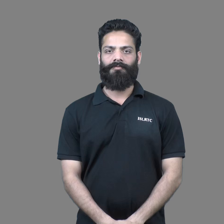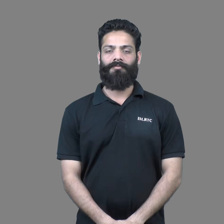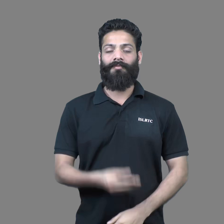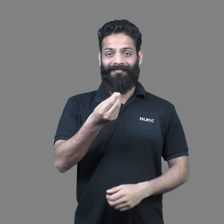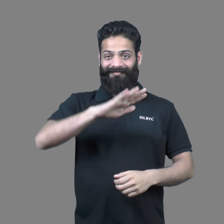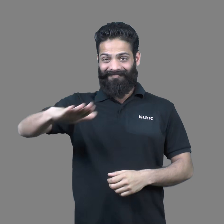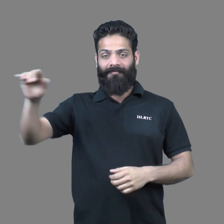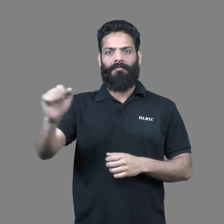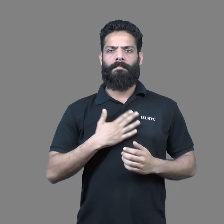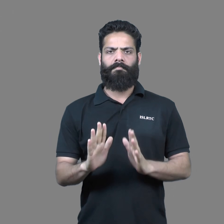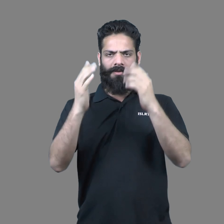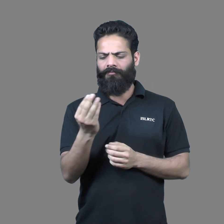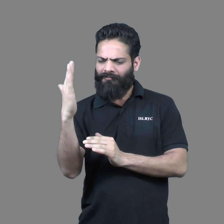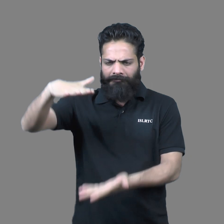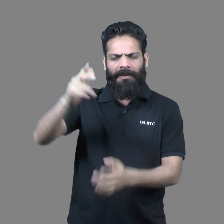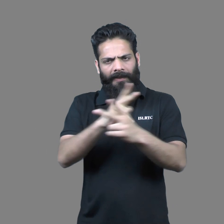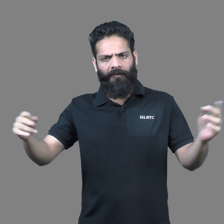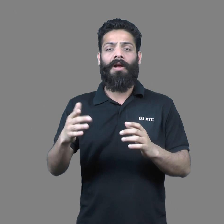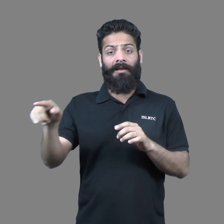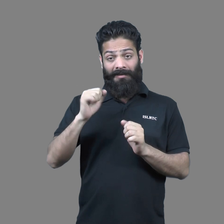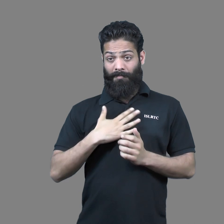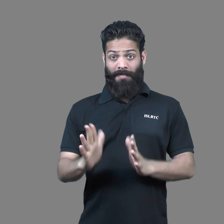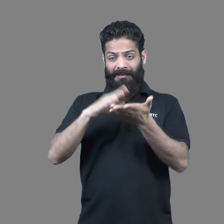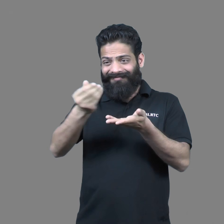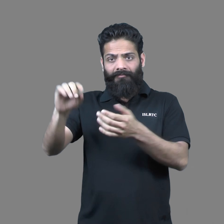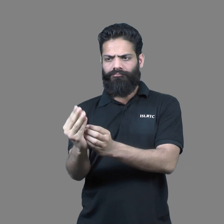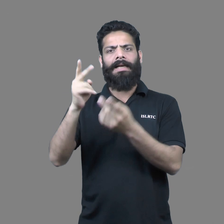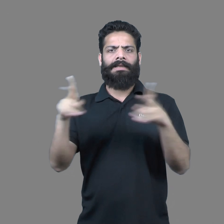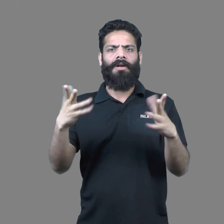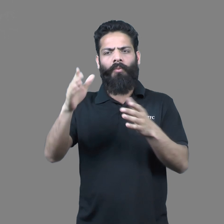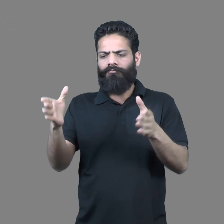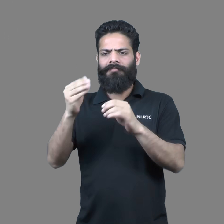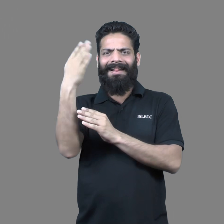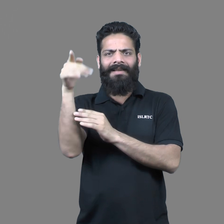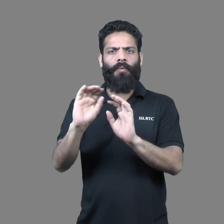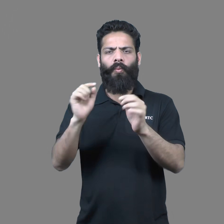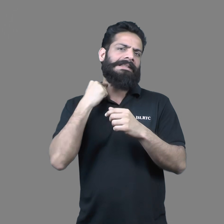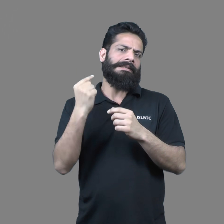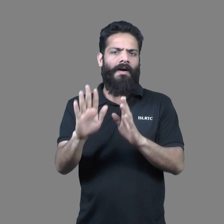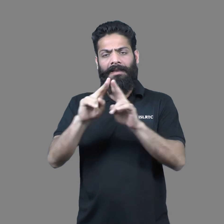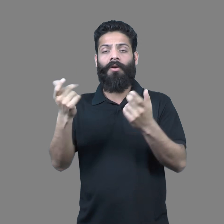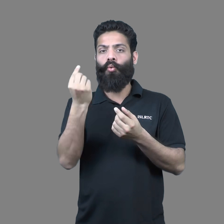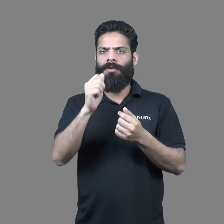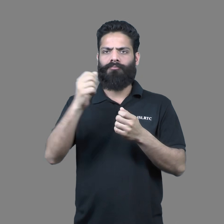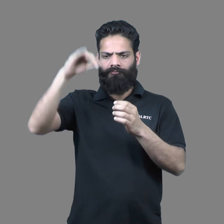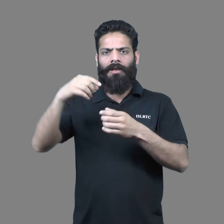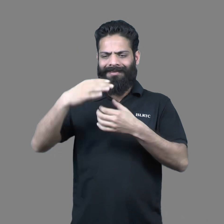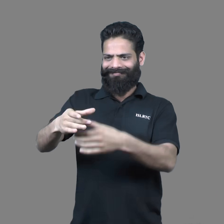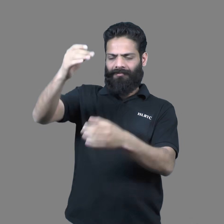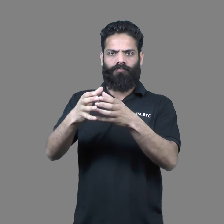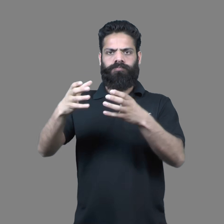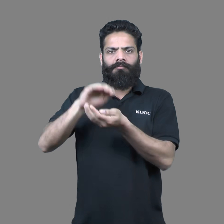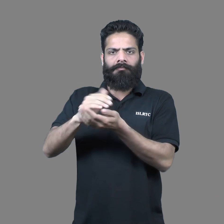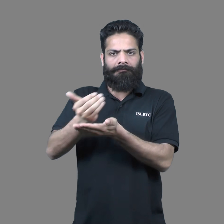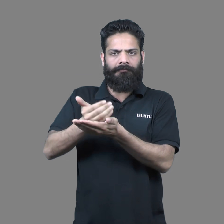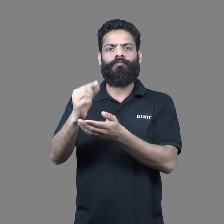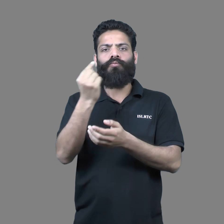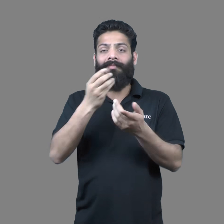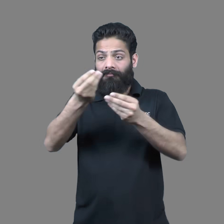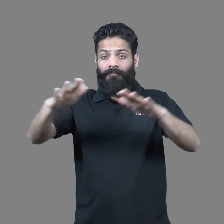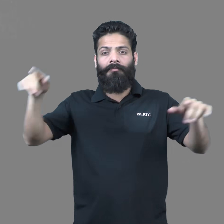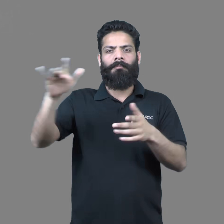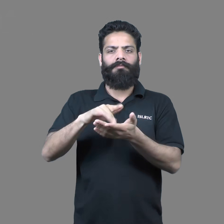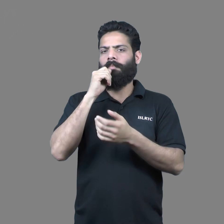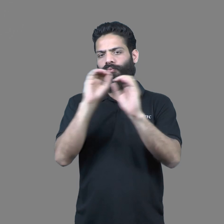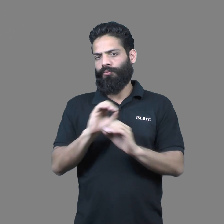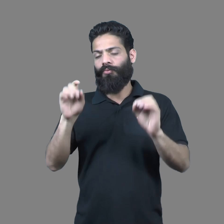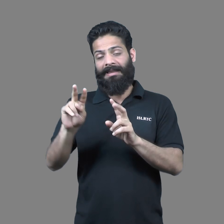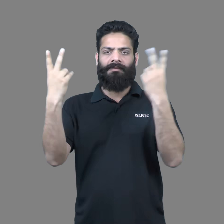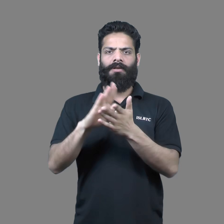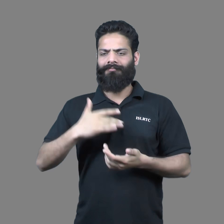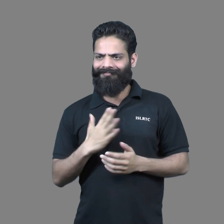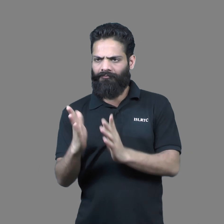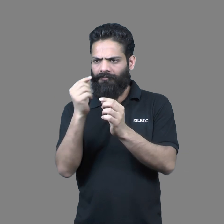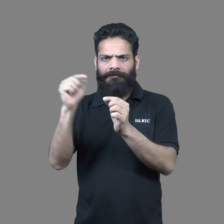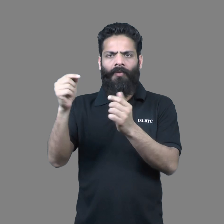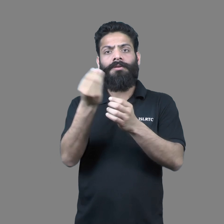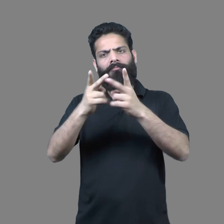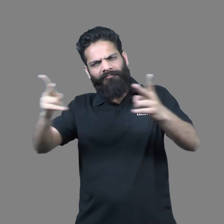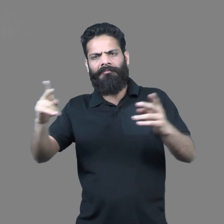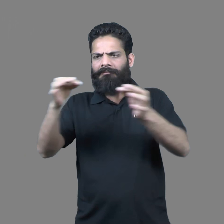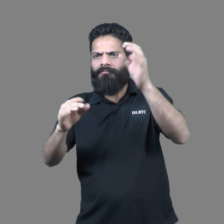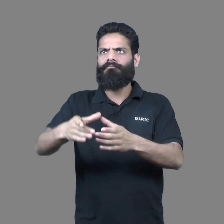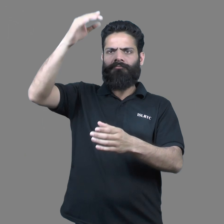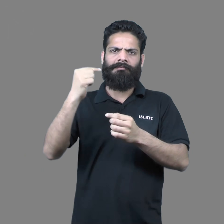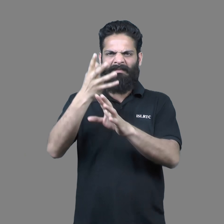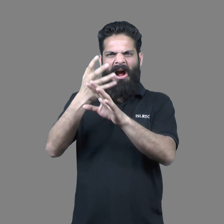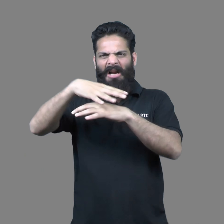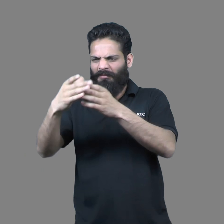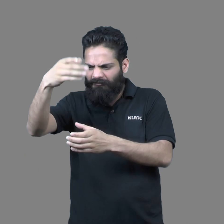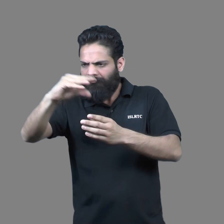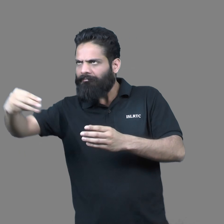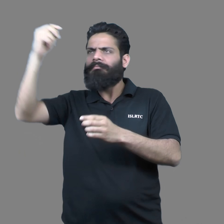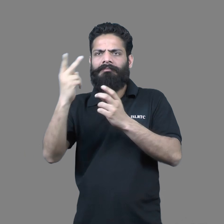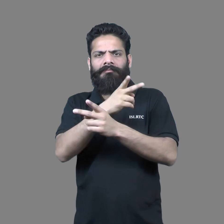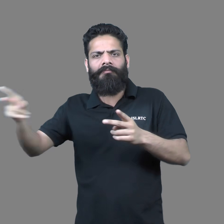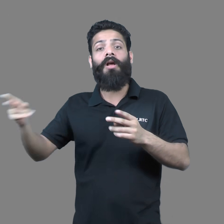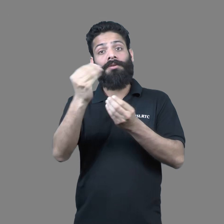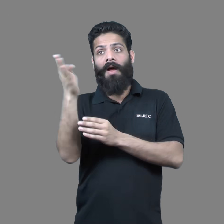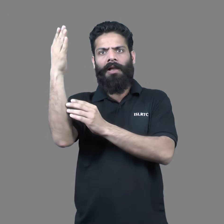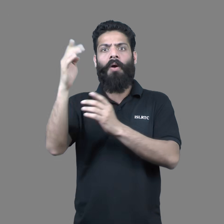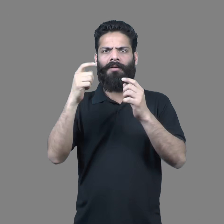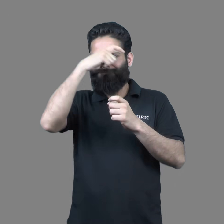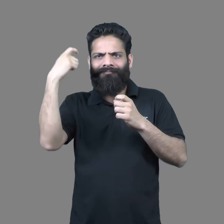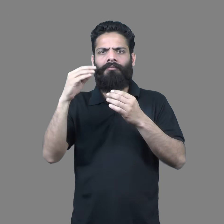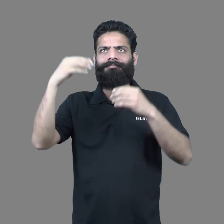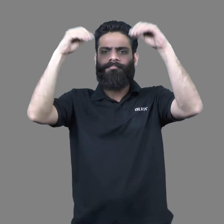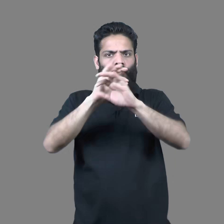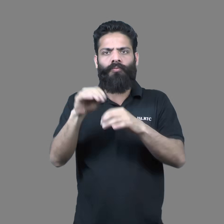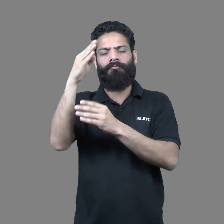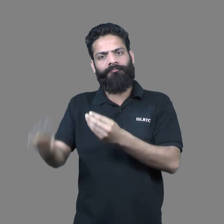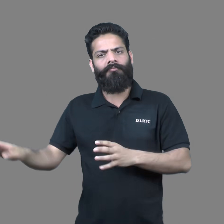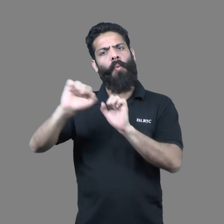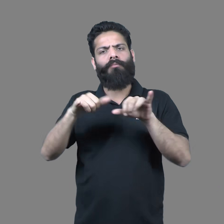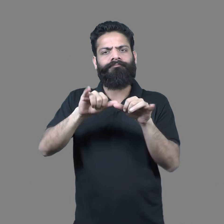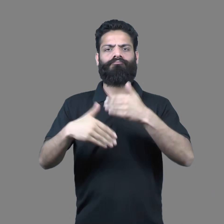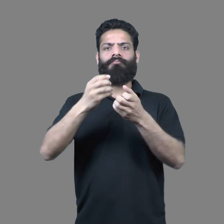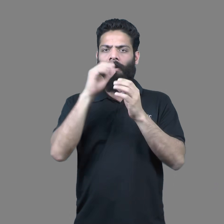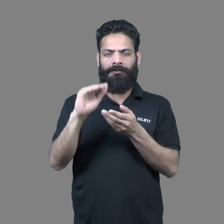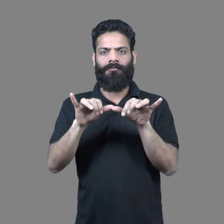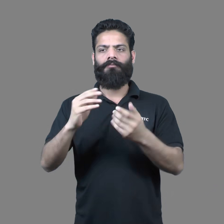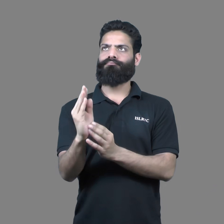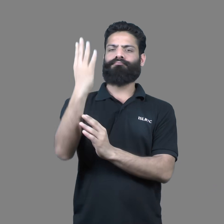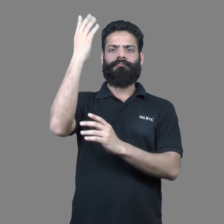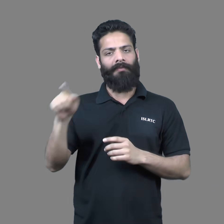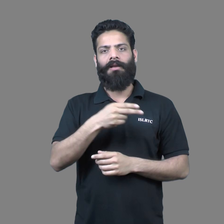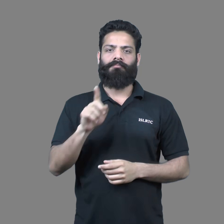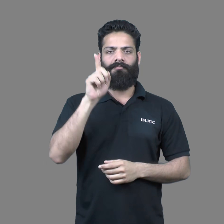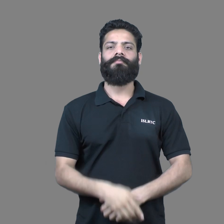Desert Plant